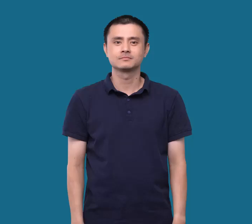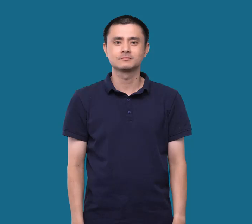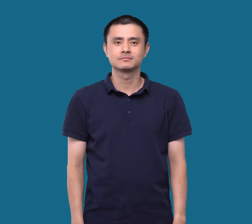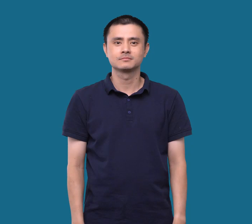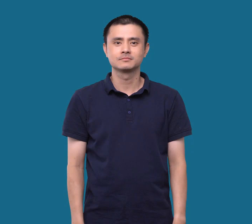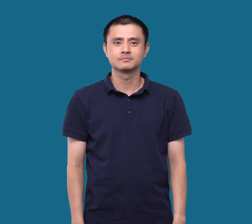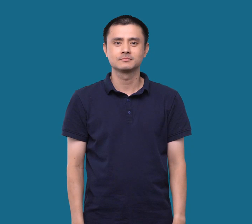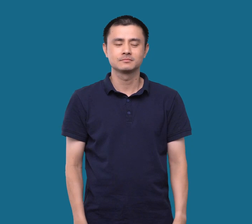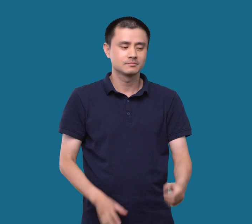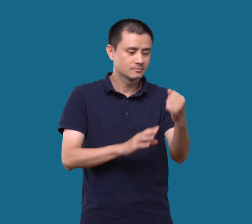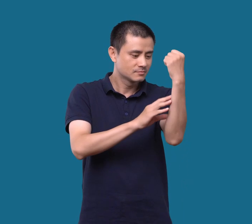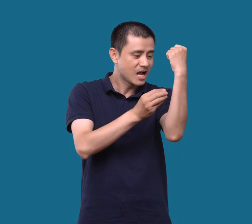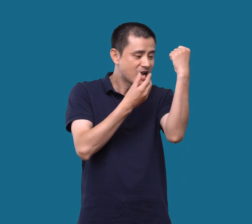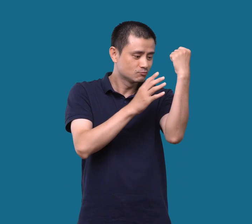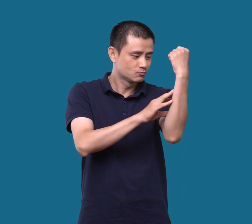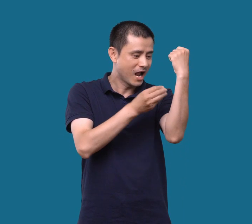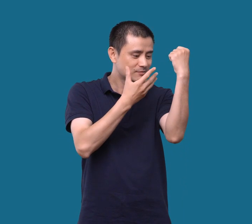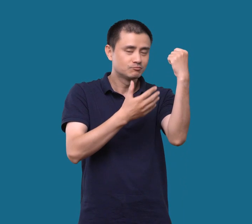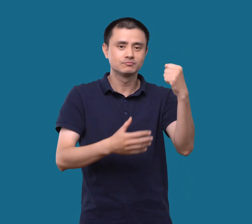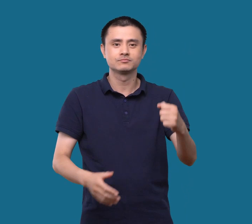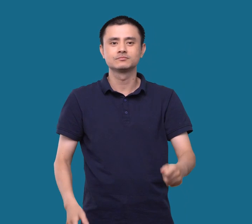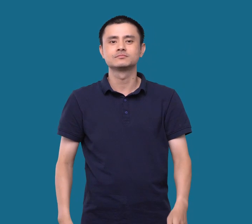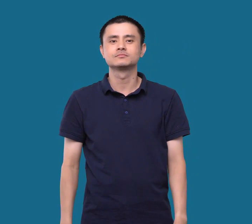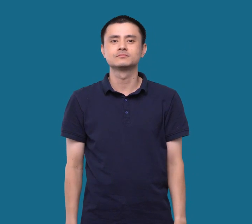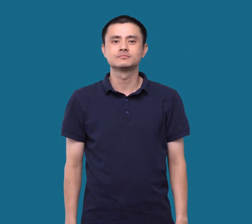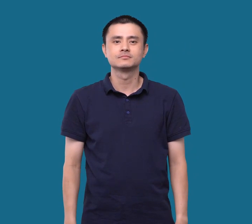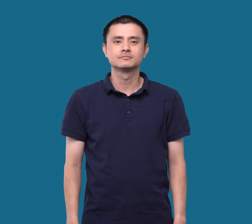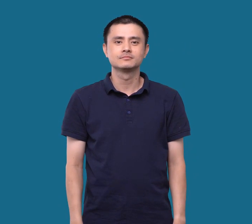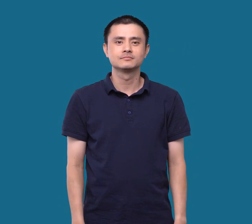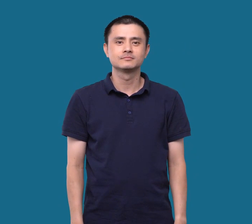lương thực